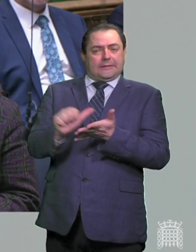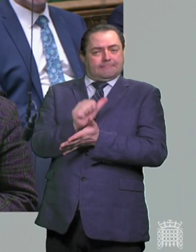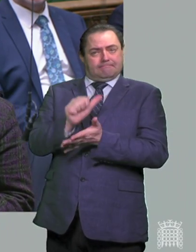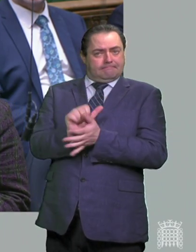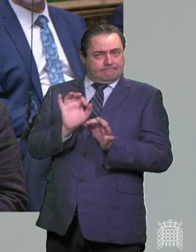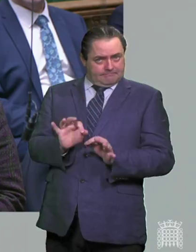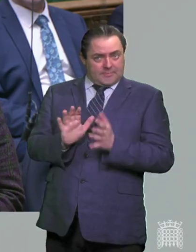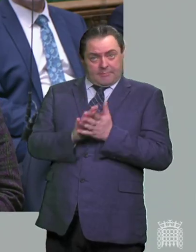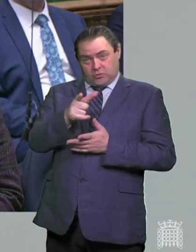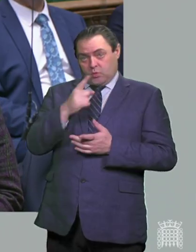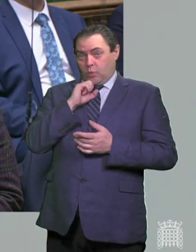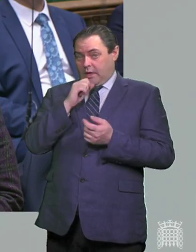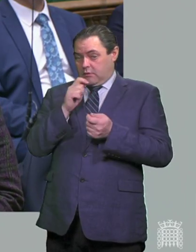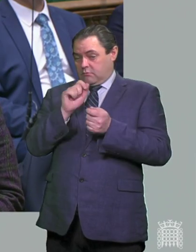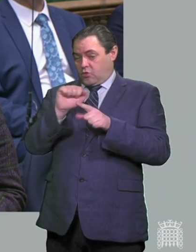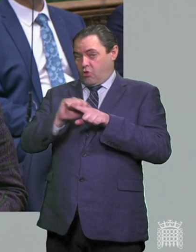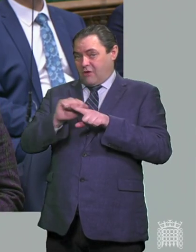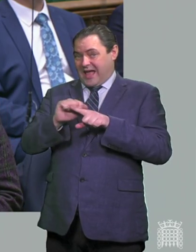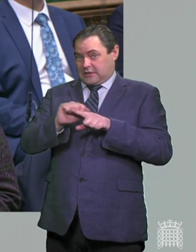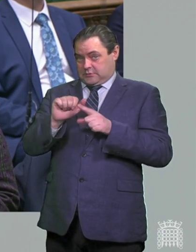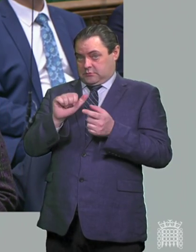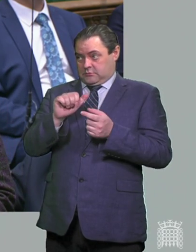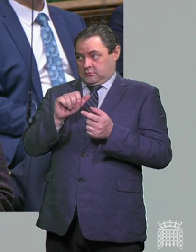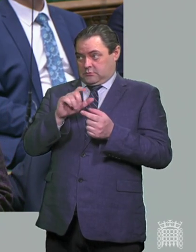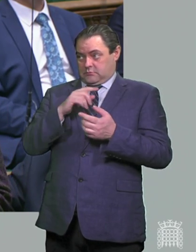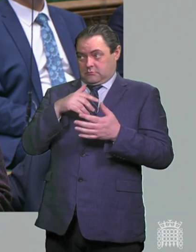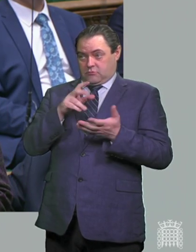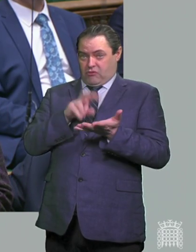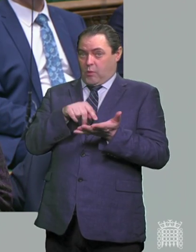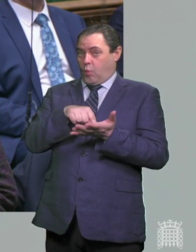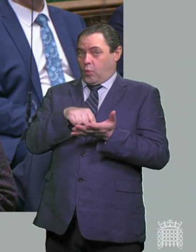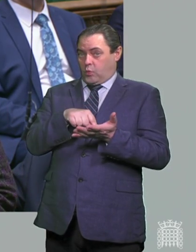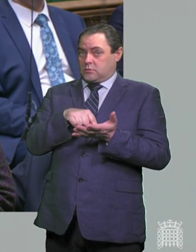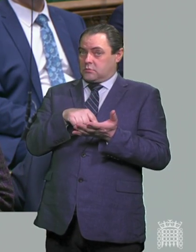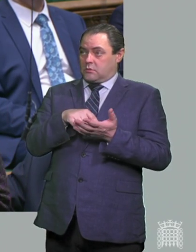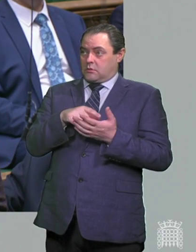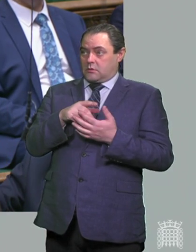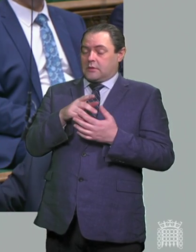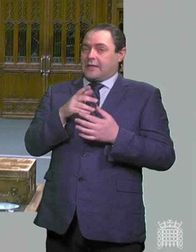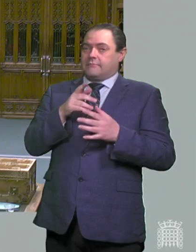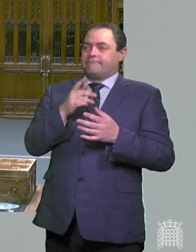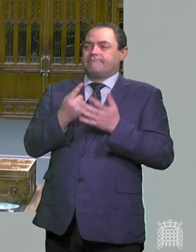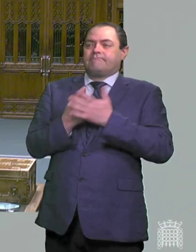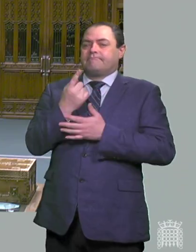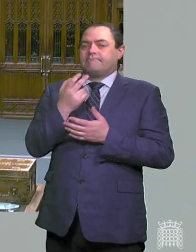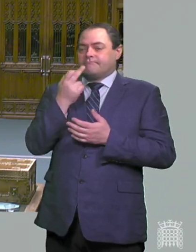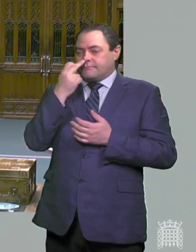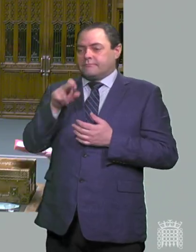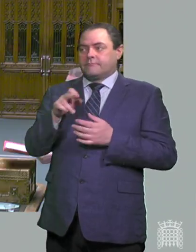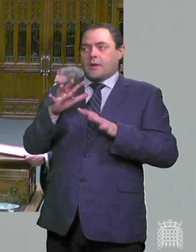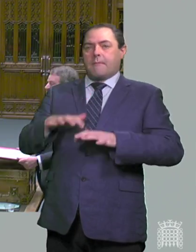In the light of that, will he correct the record and apologise for inadvertently misleading Parliament?